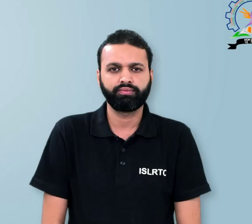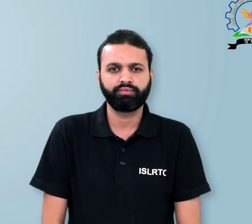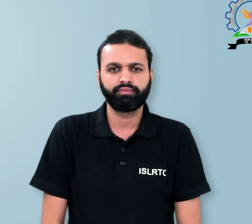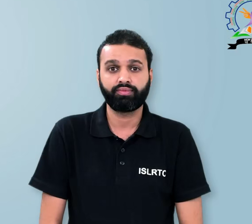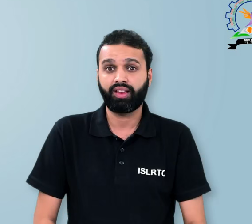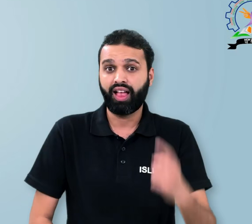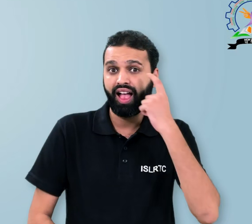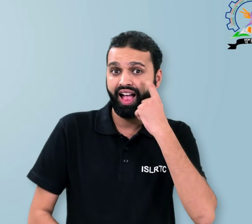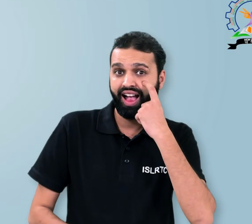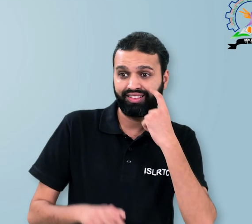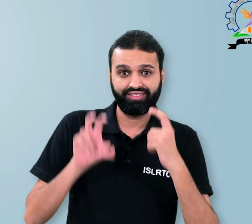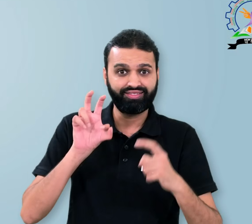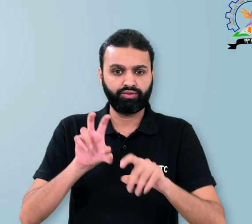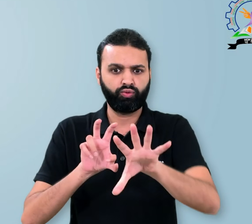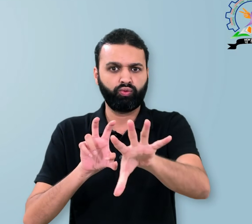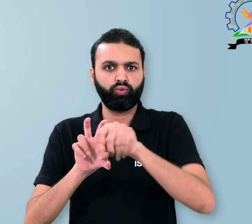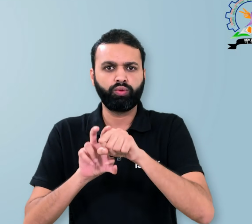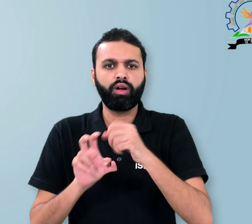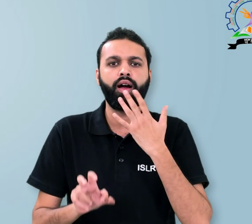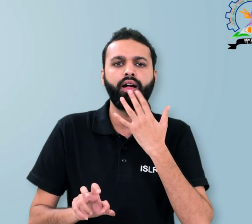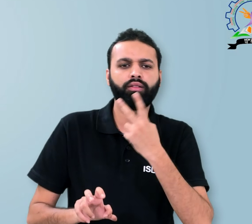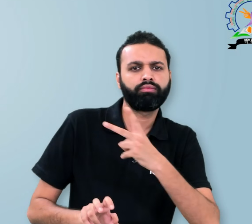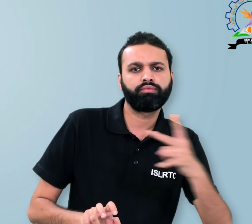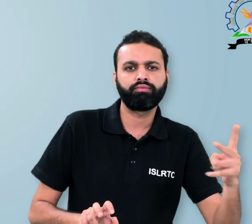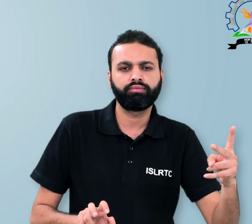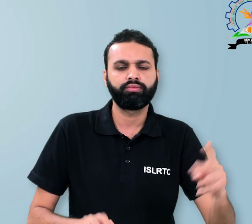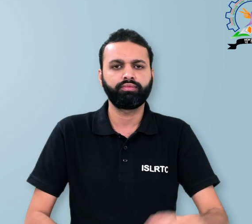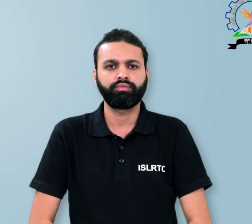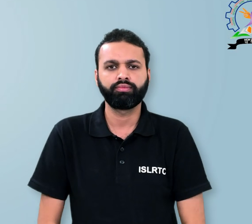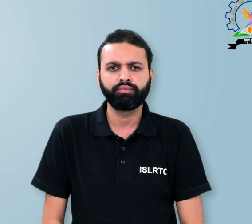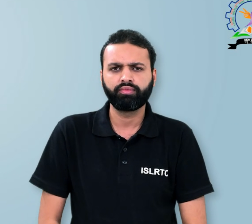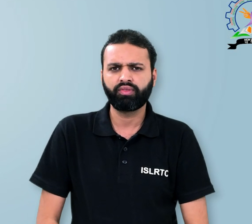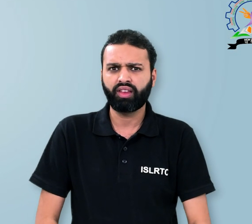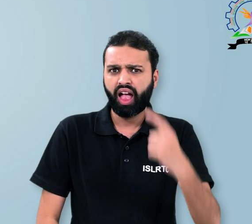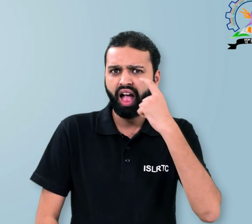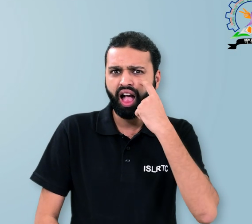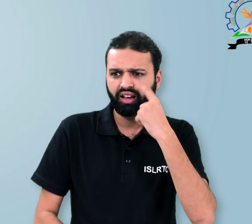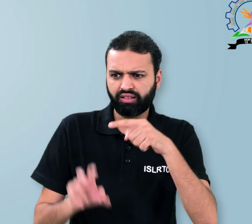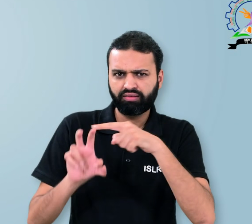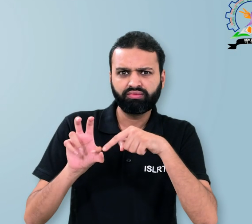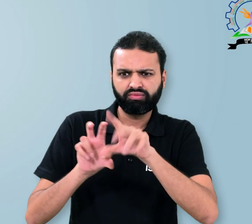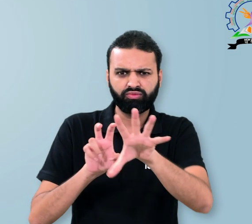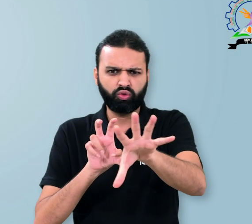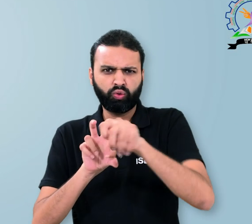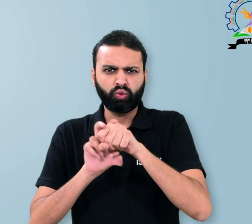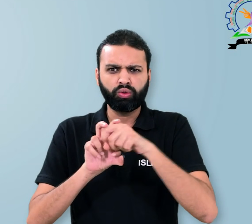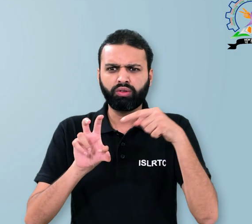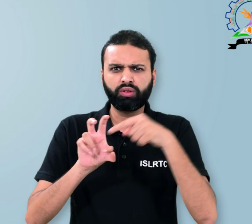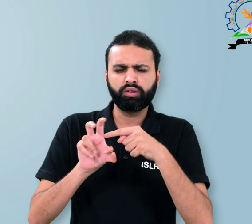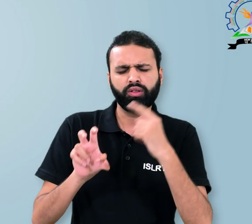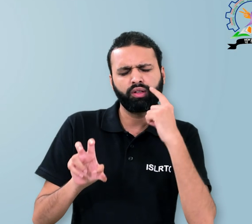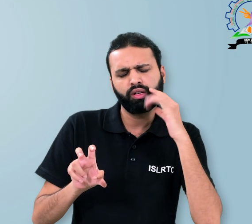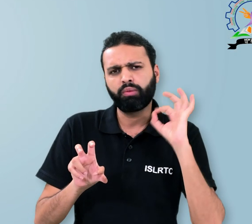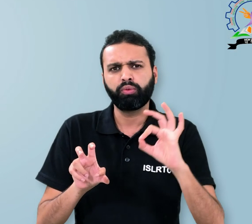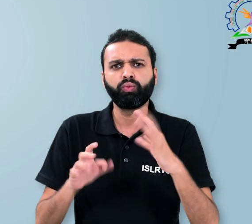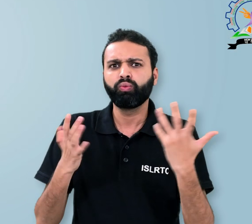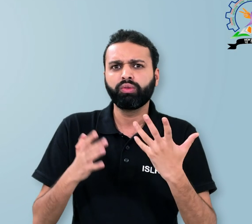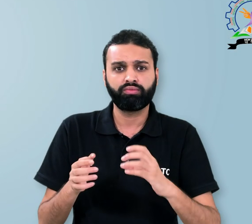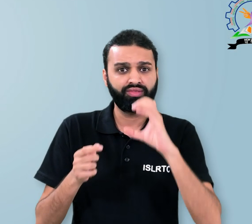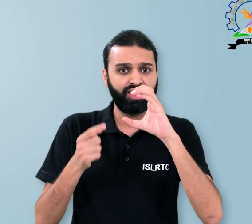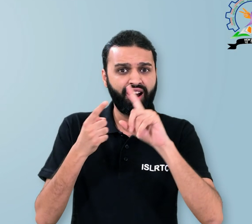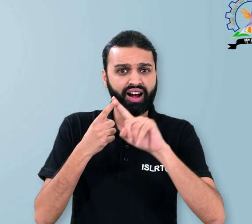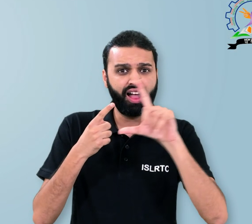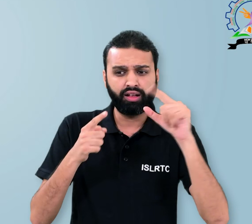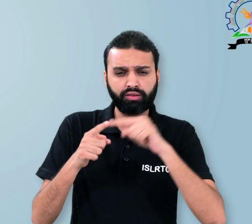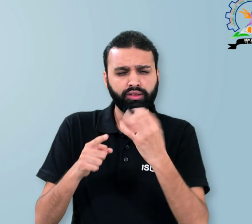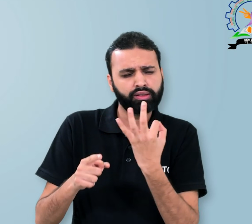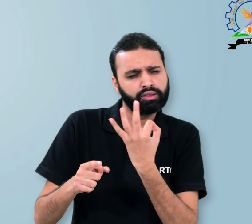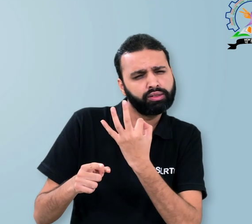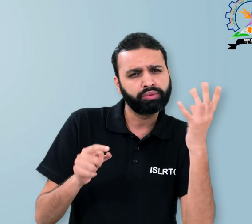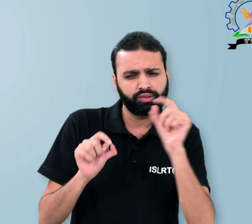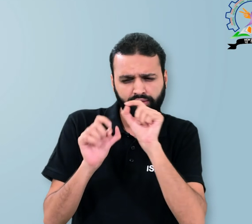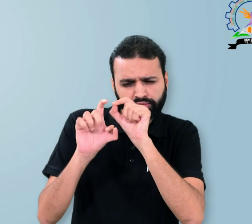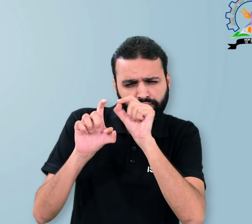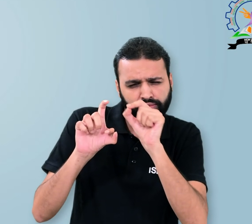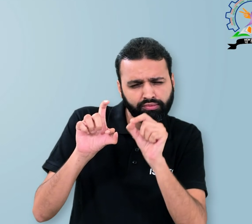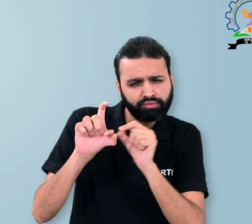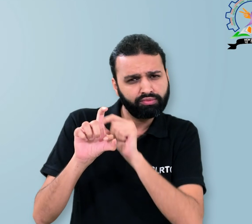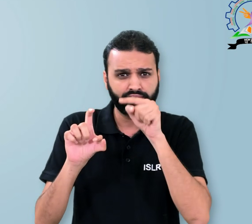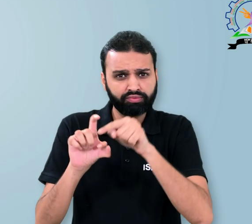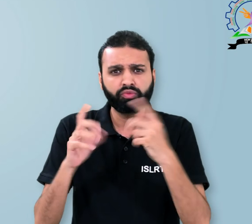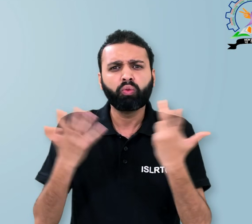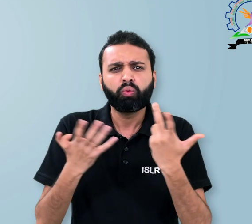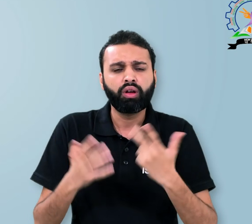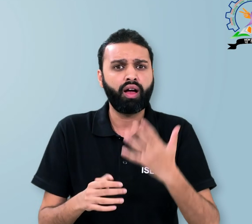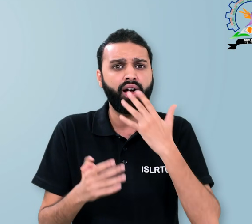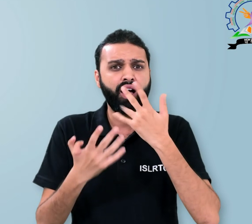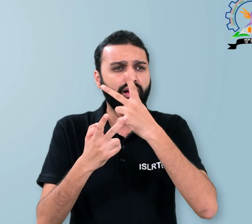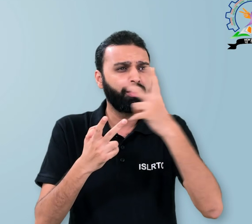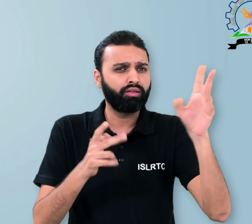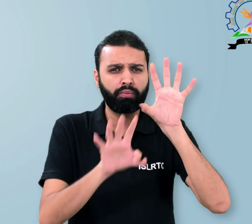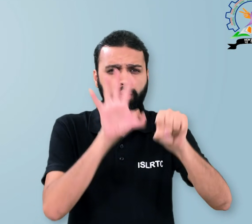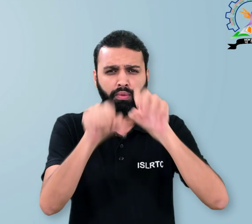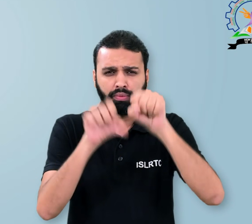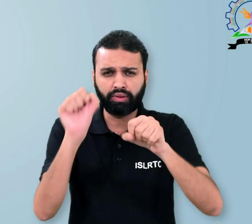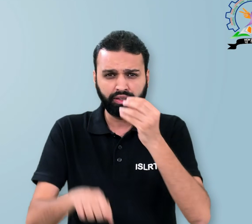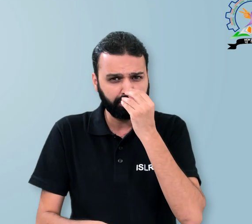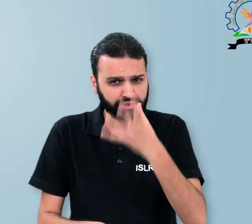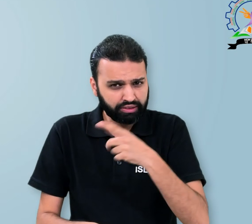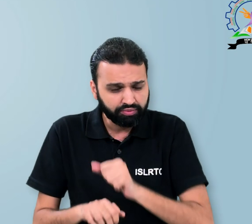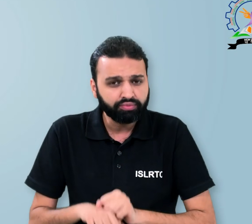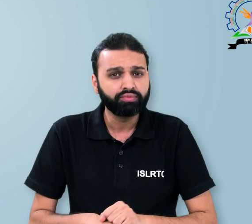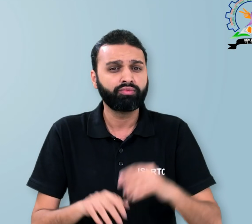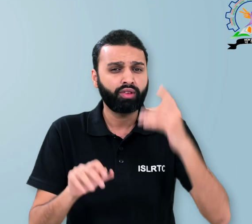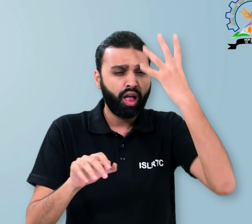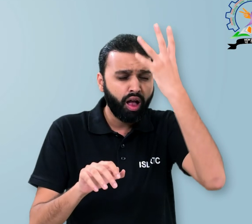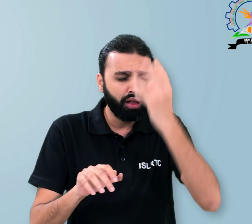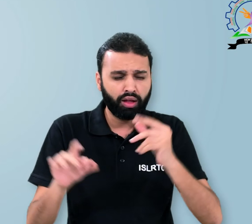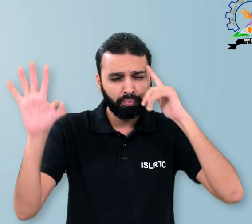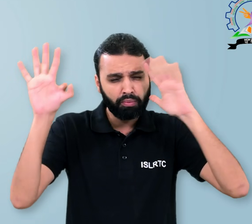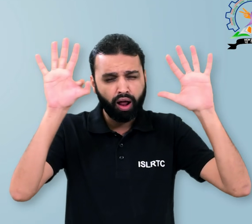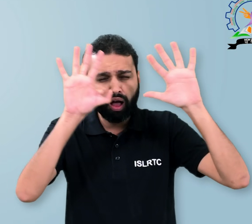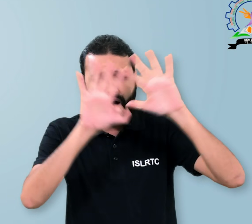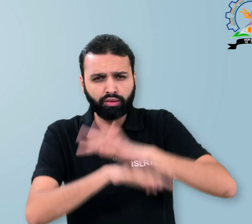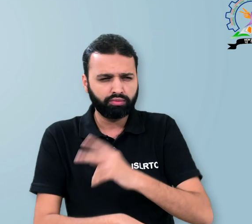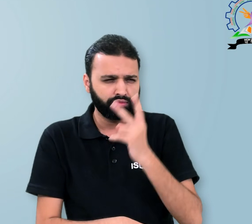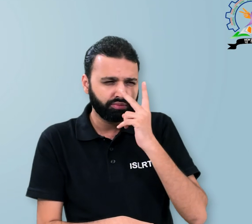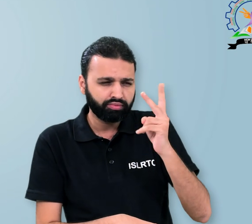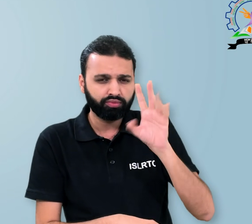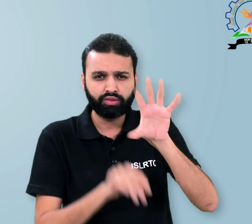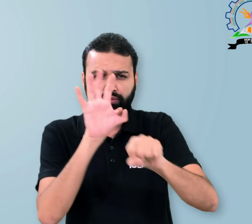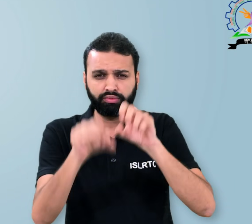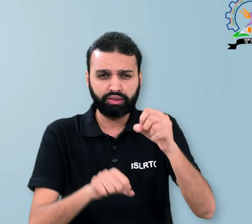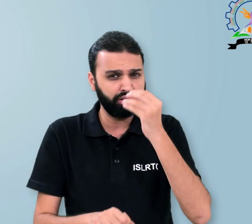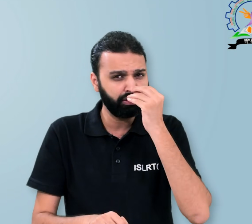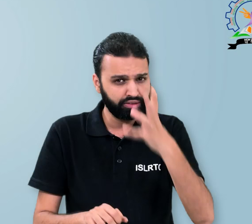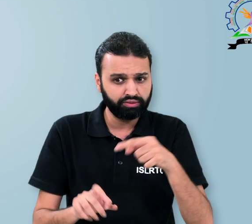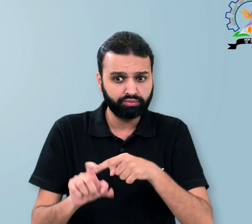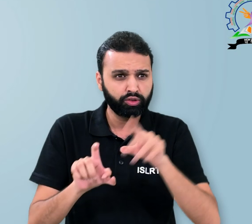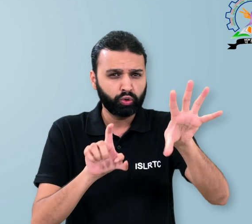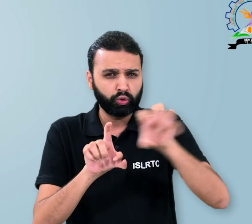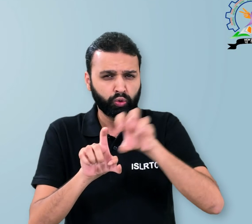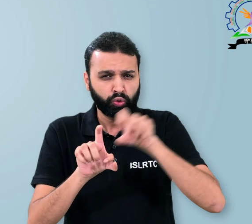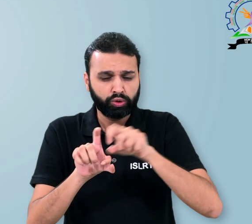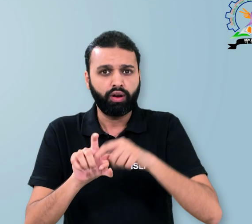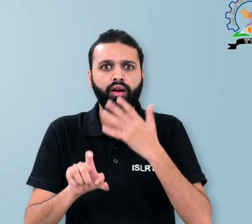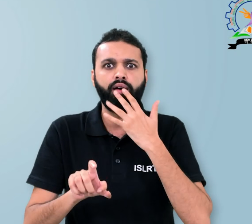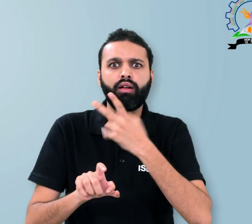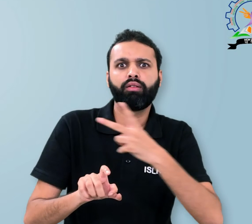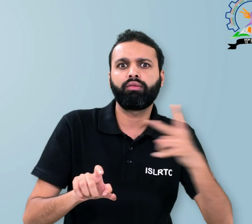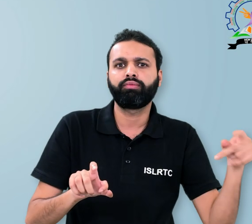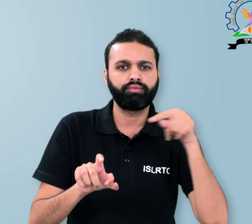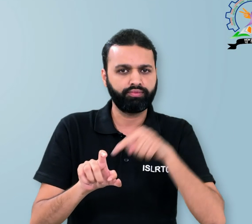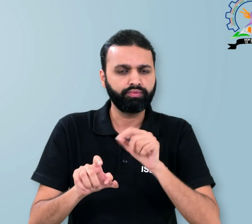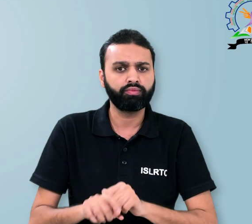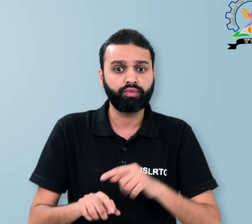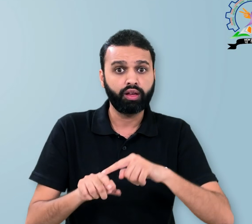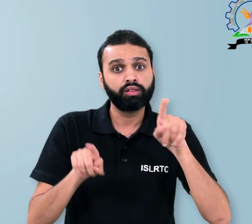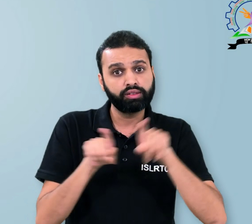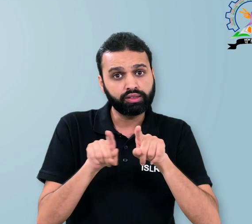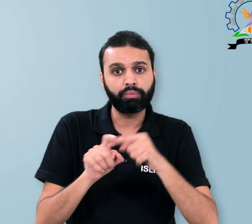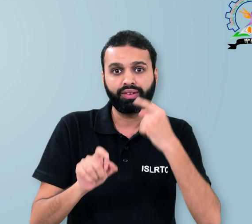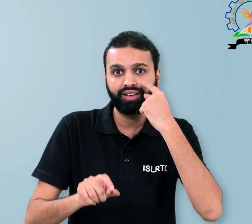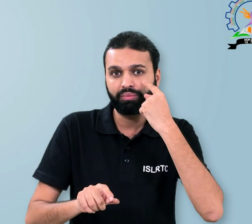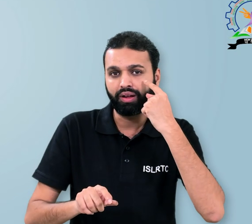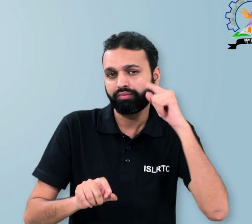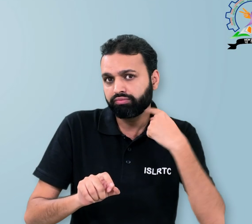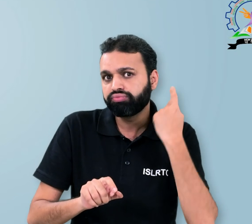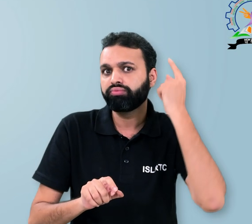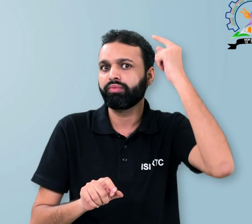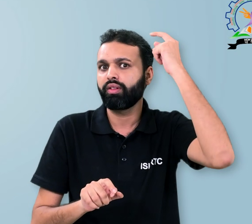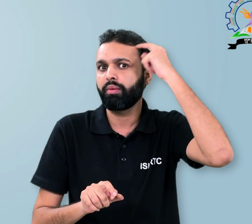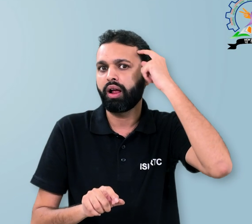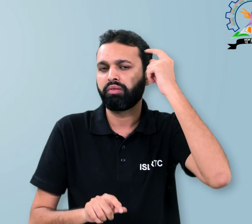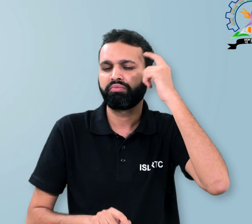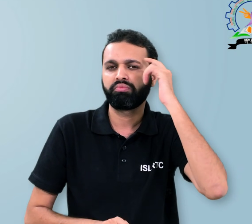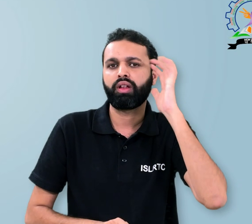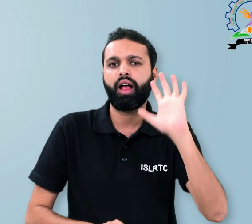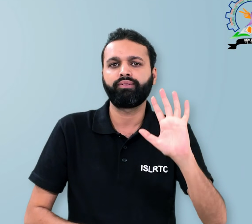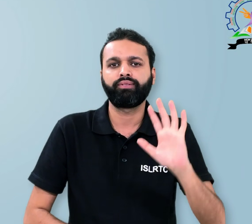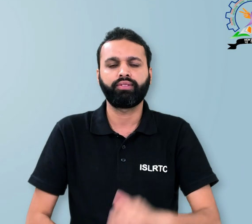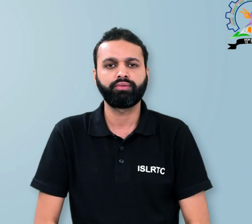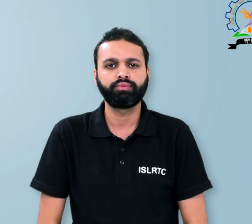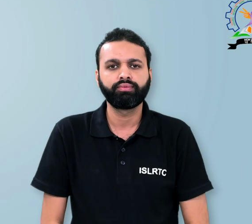Photoreceptors Photoreceptors are special cells in the eye's retina that are responsible for converting light into signals that are sent to the brain. Photoreceptors give us our color vision and night vision. There are two types of photoreceptor cells: rods and cones.